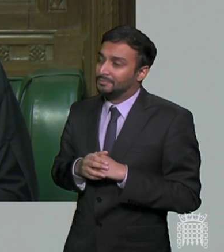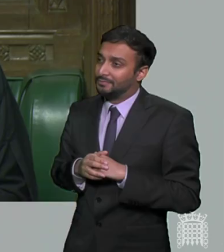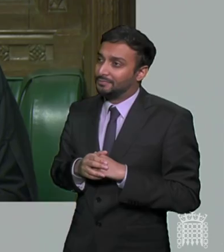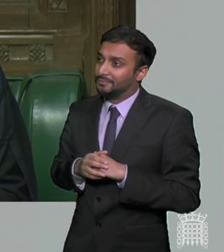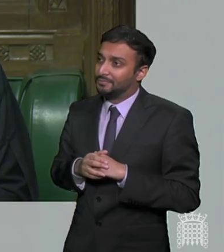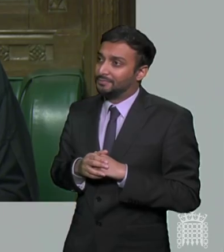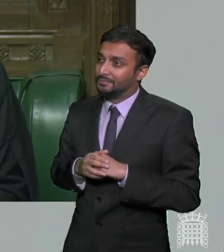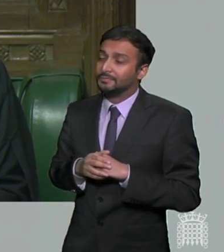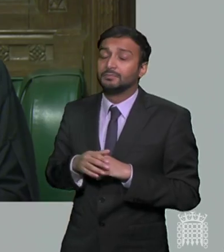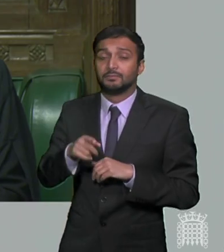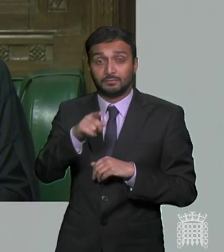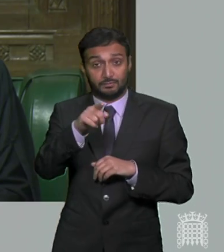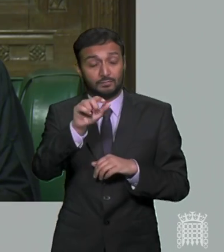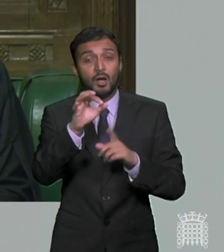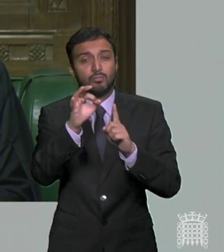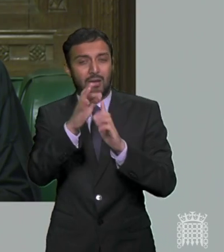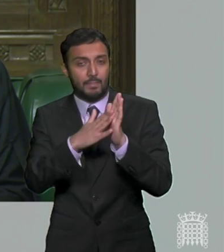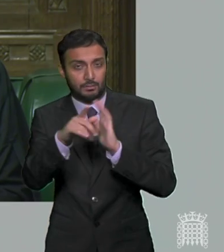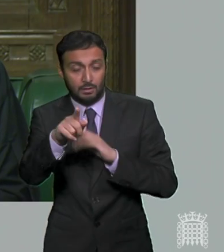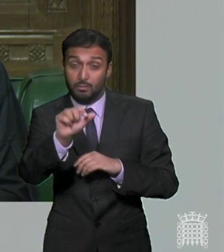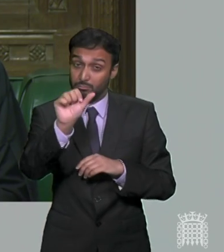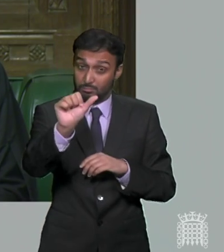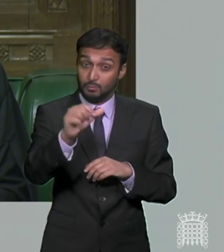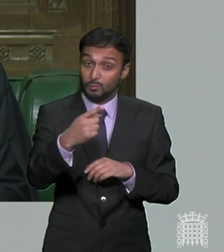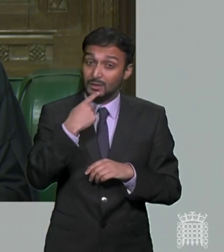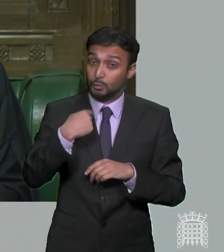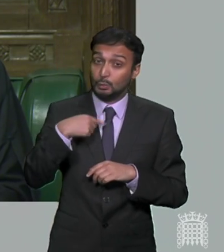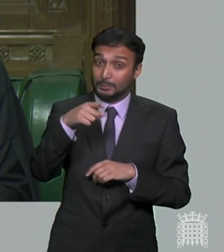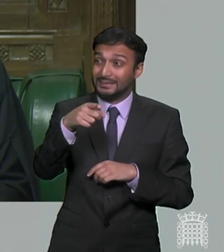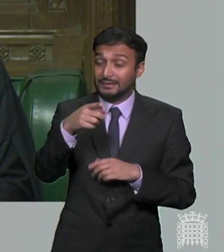You came to me, quite rightly, and said to me, “We want to get through Prime Minister’s questions.